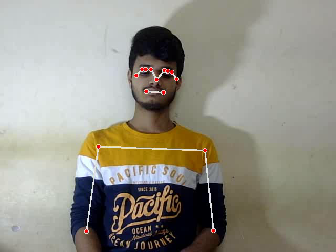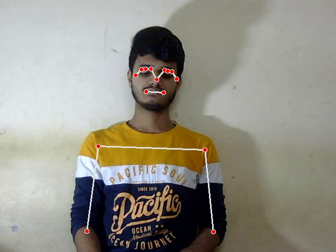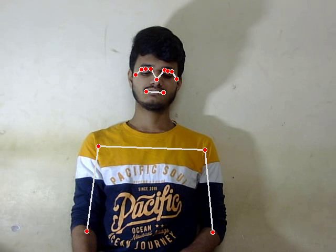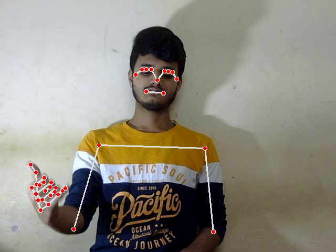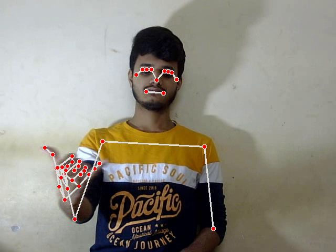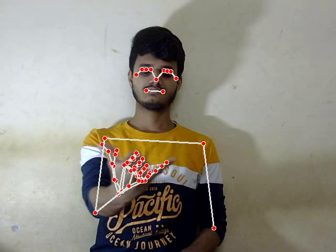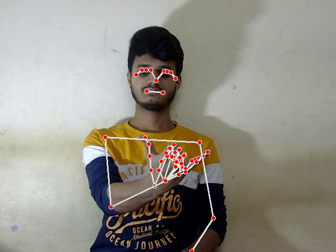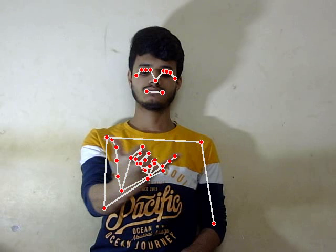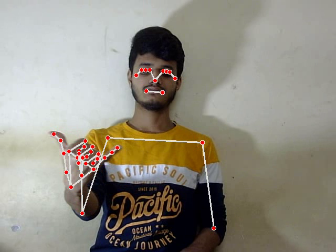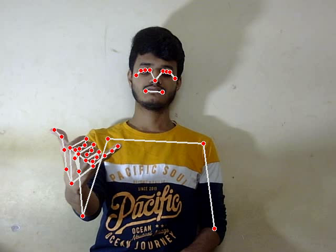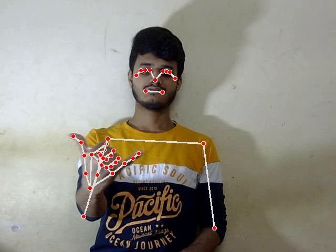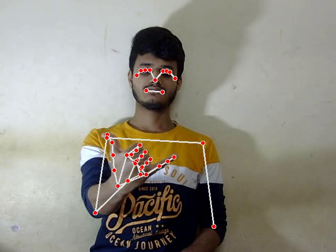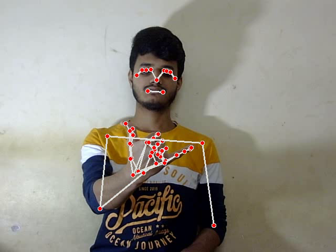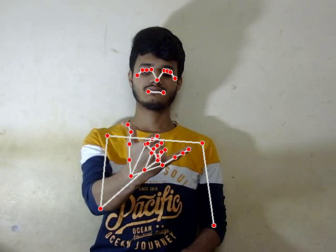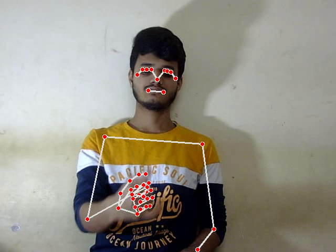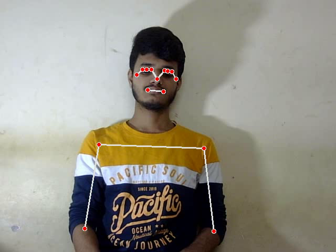same